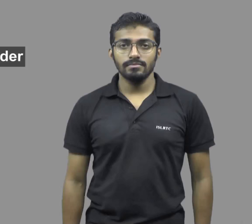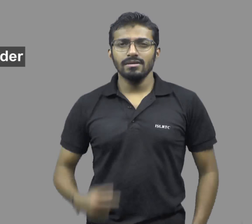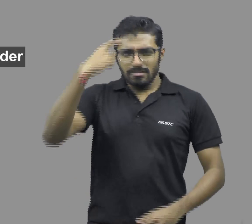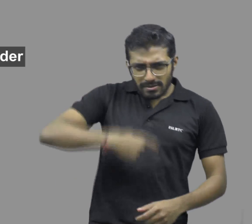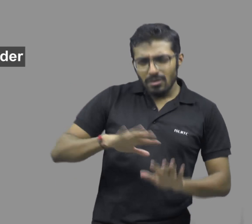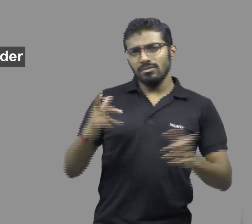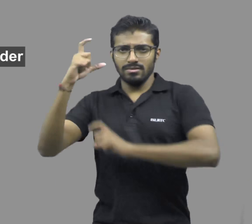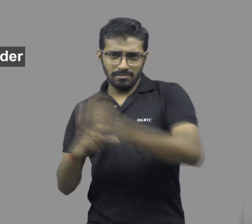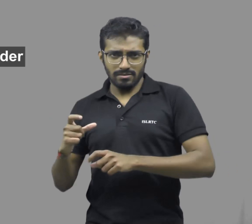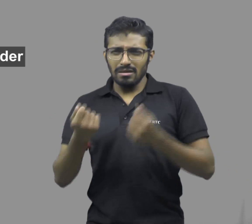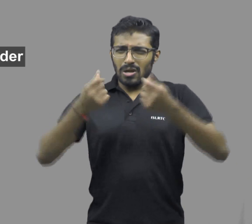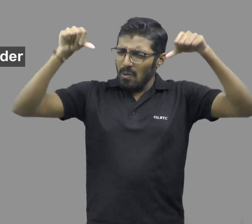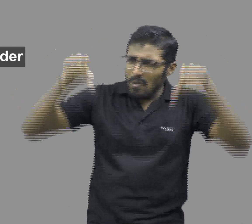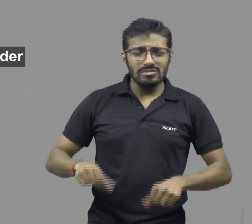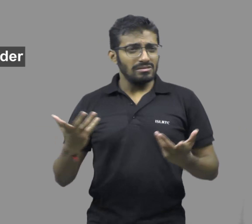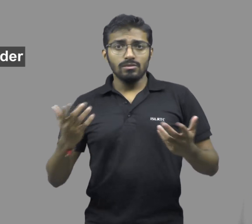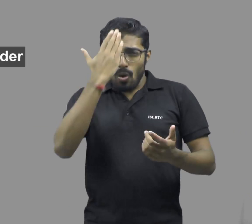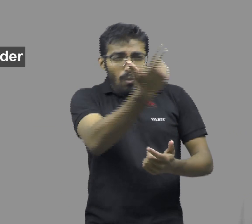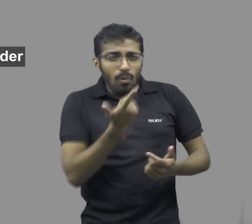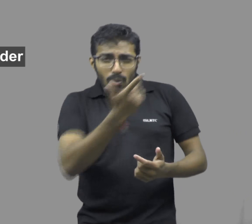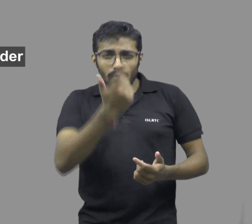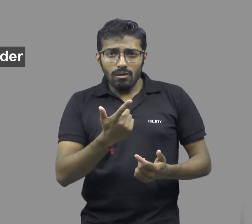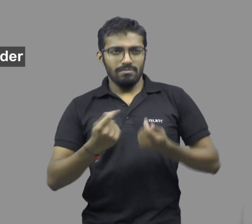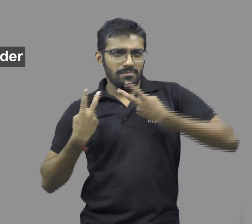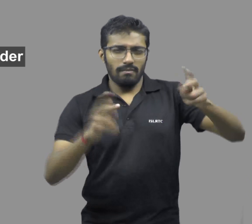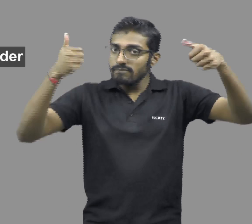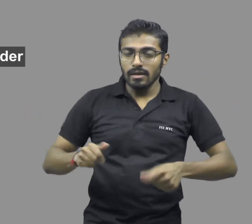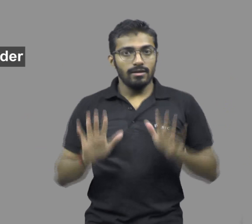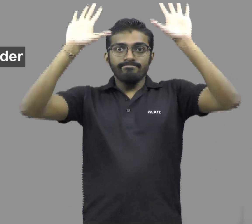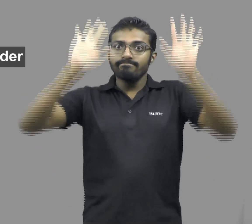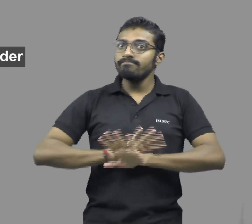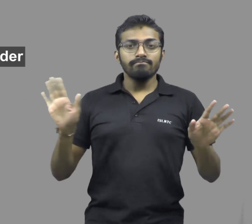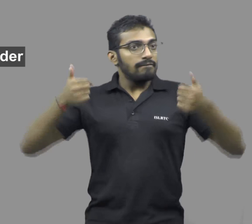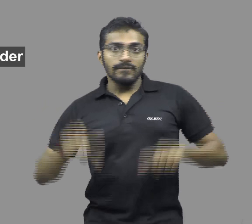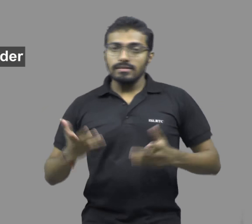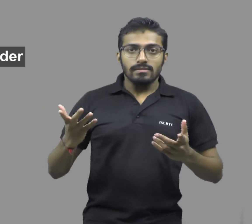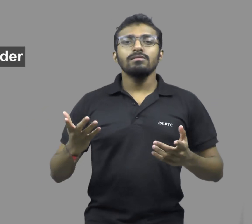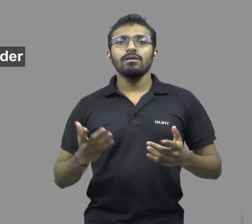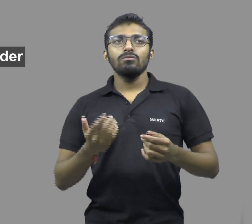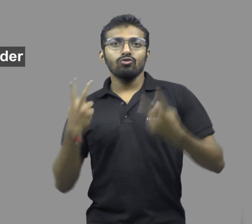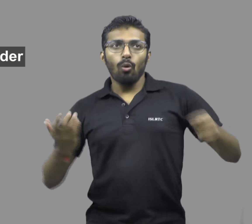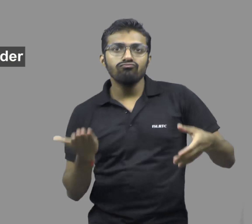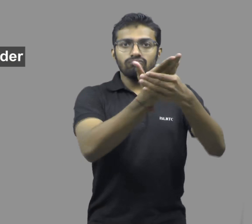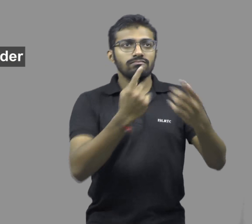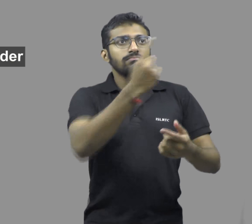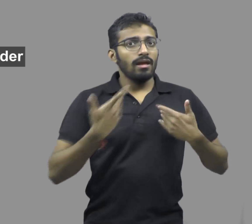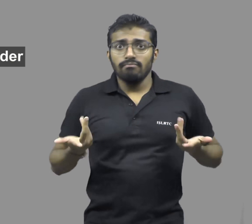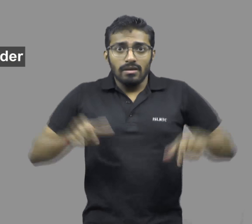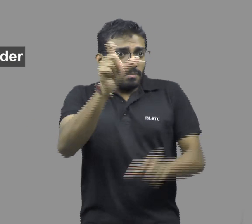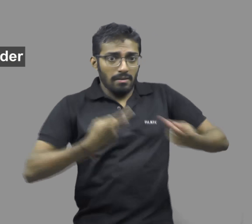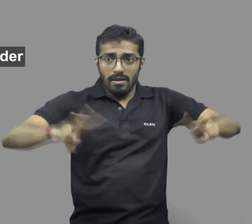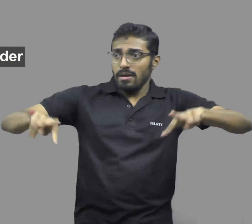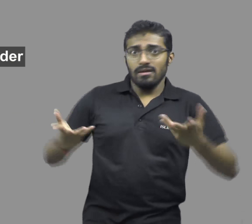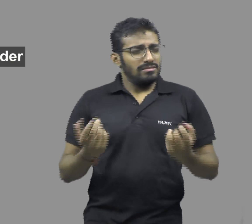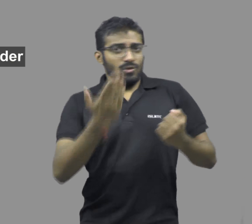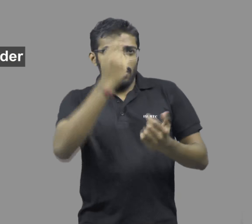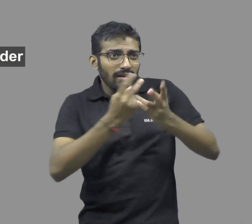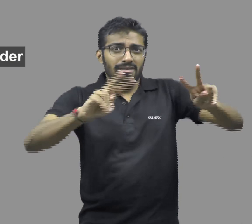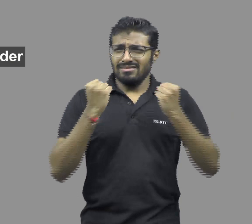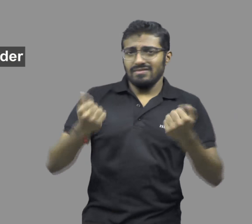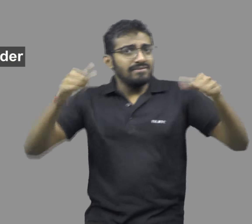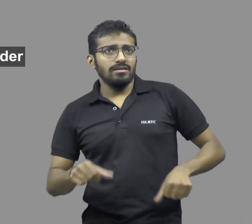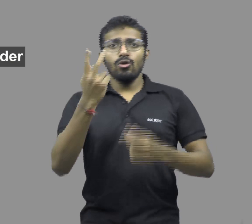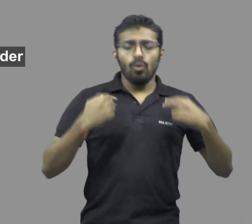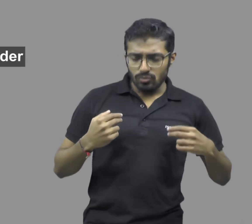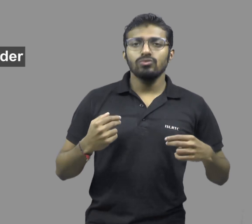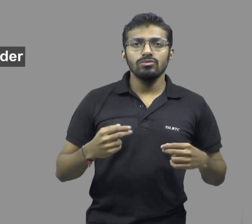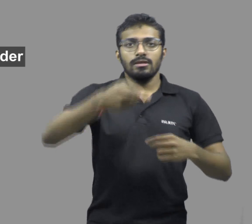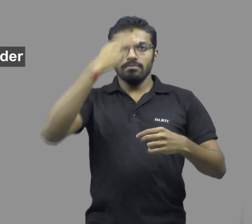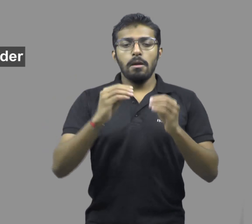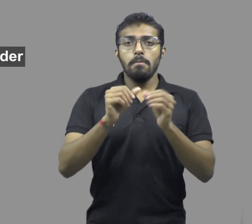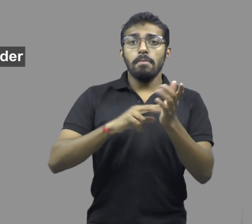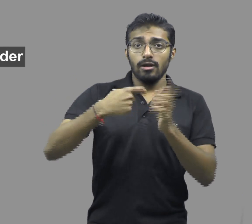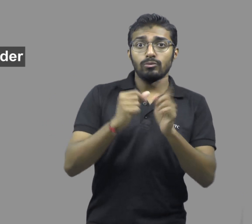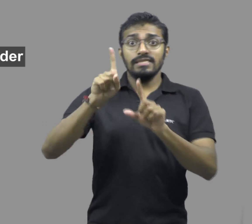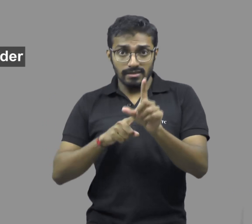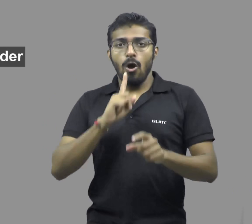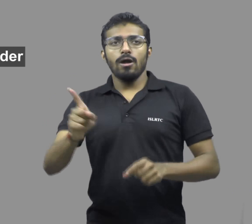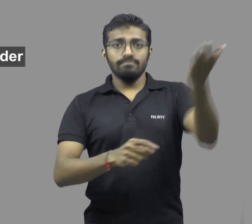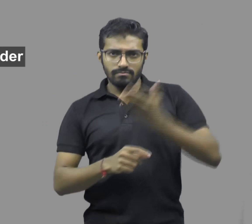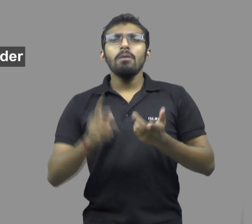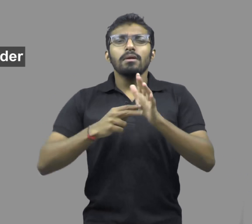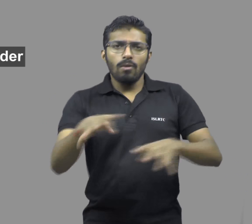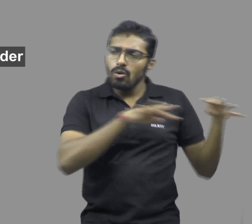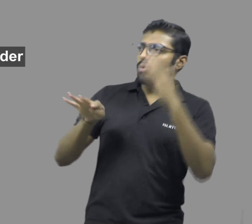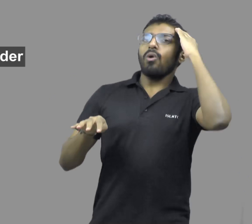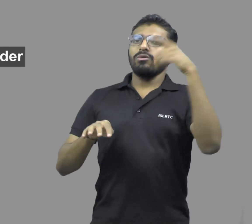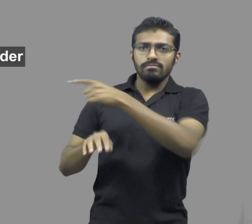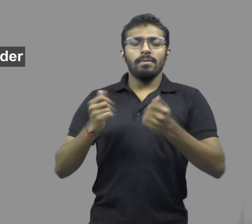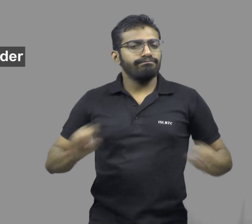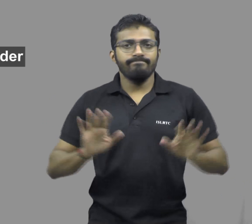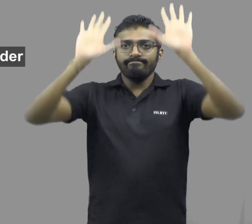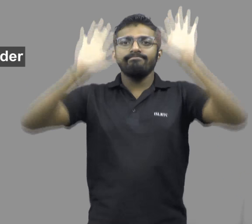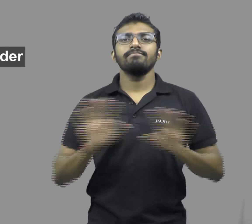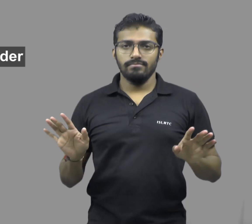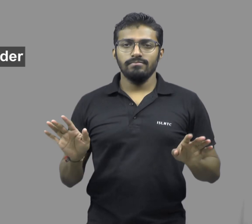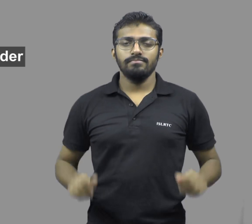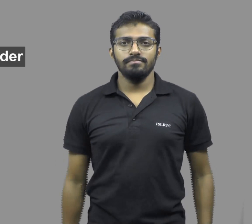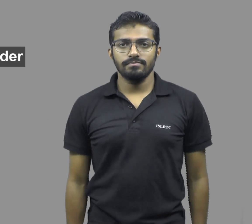Bankruptcy order